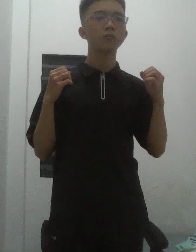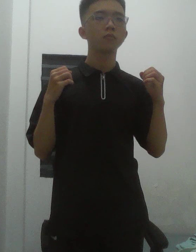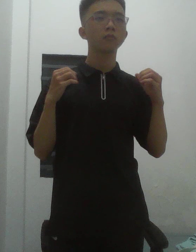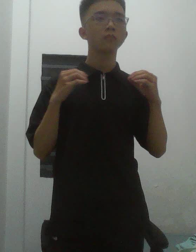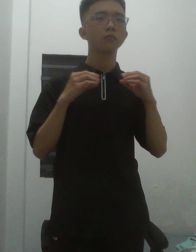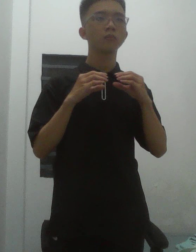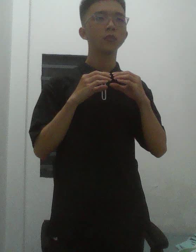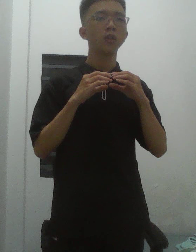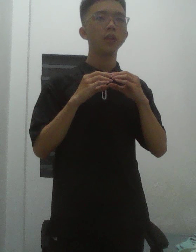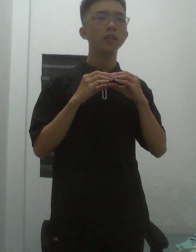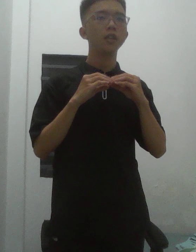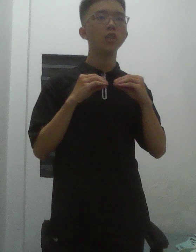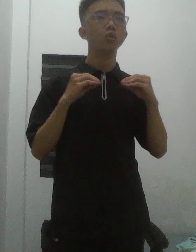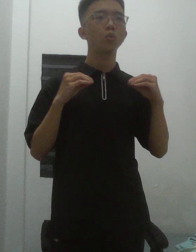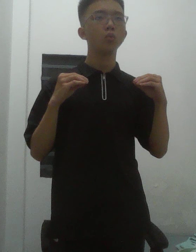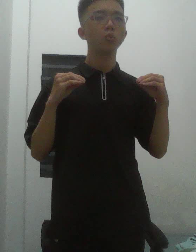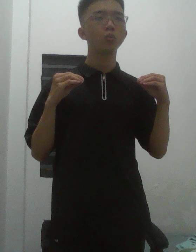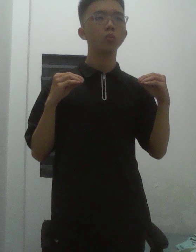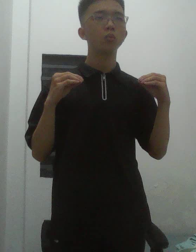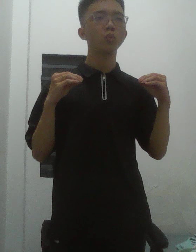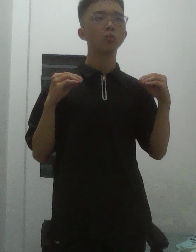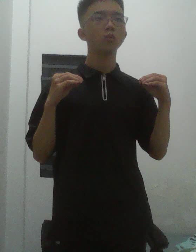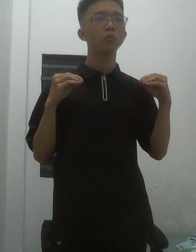nhieu